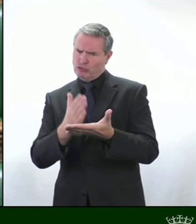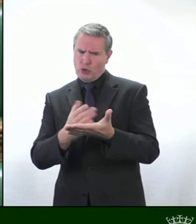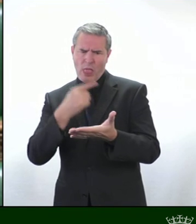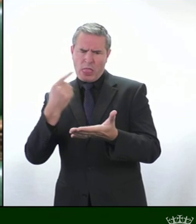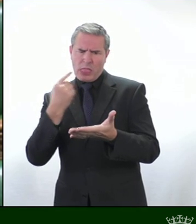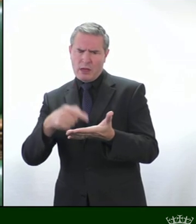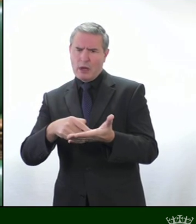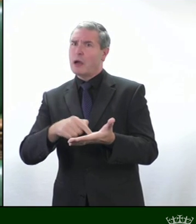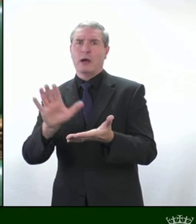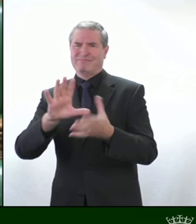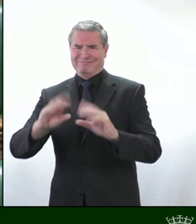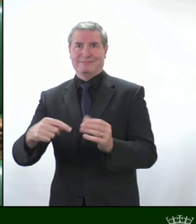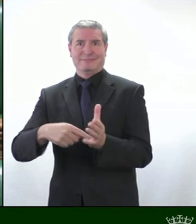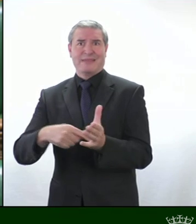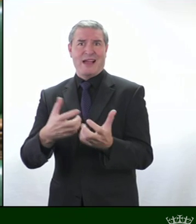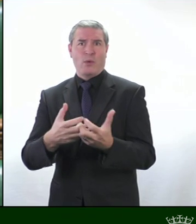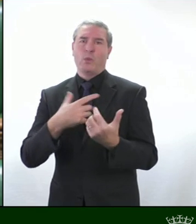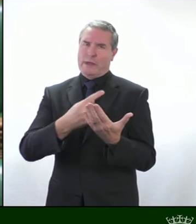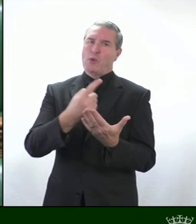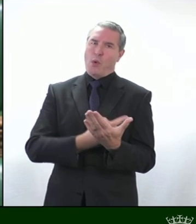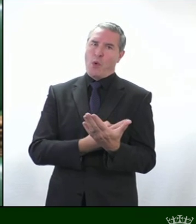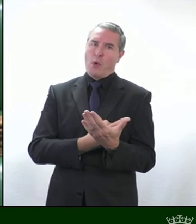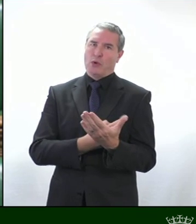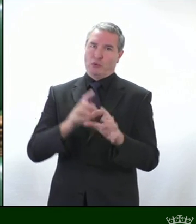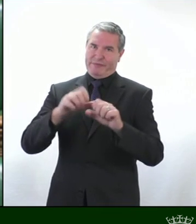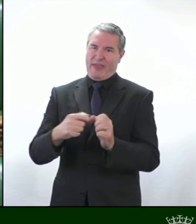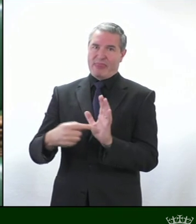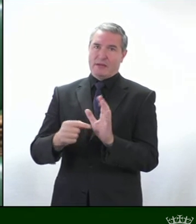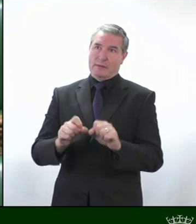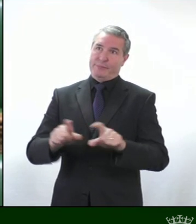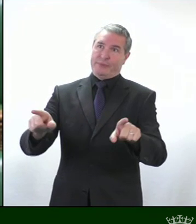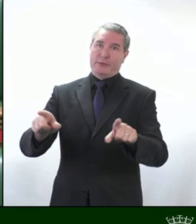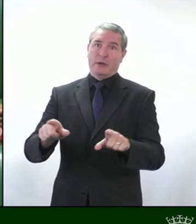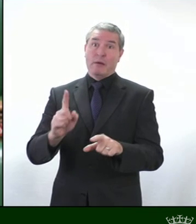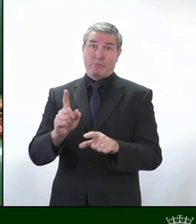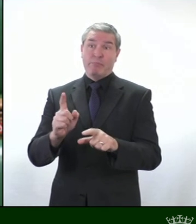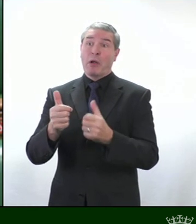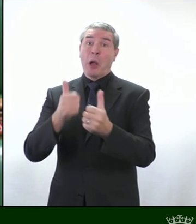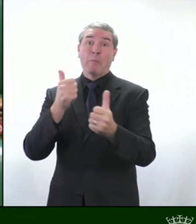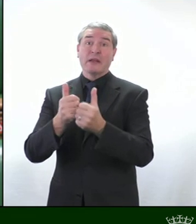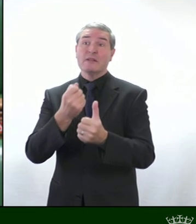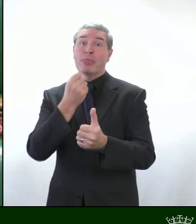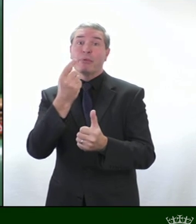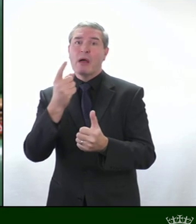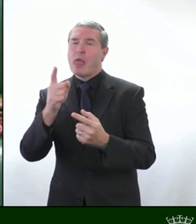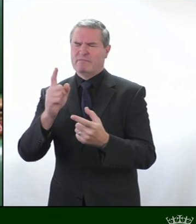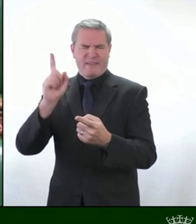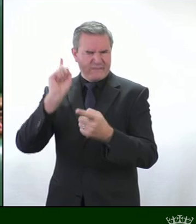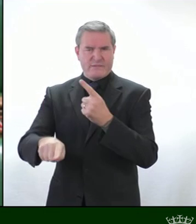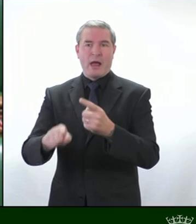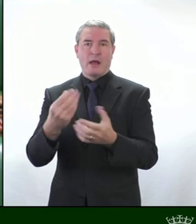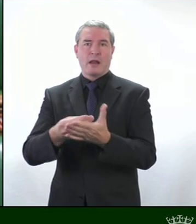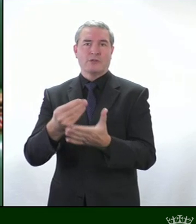The Opposition have called for legislation to be introduced to clamp down on this, with financial penalties for companies that fail to act.